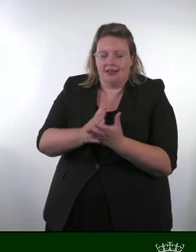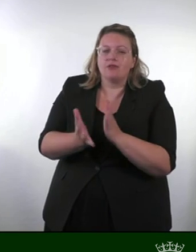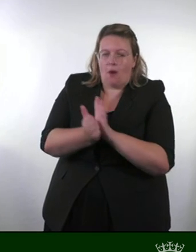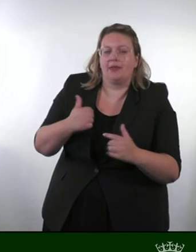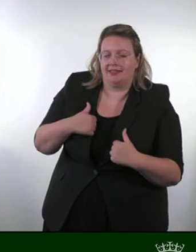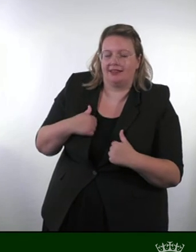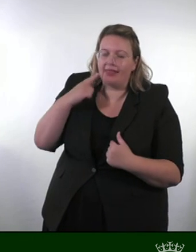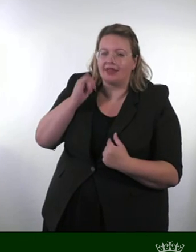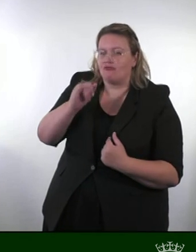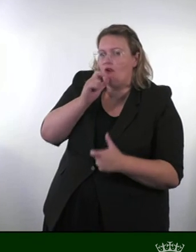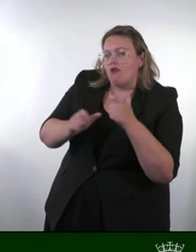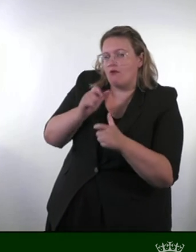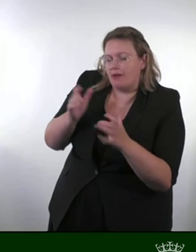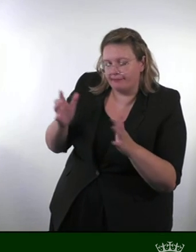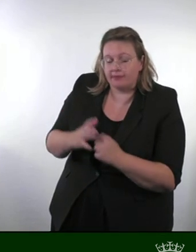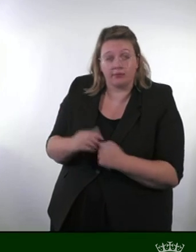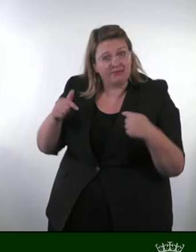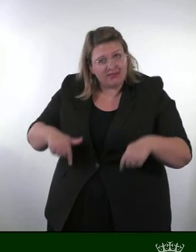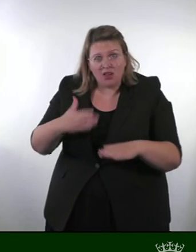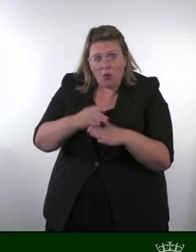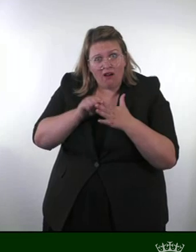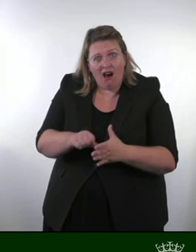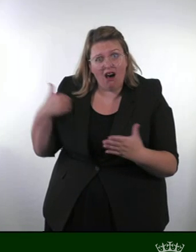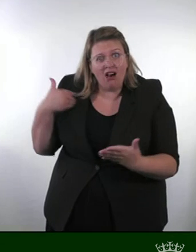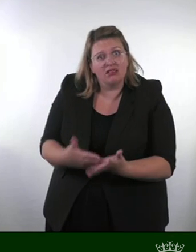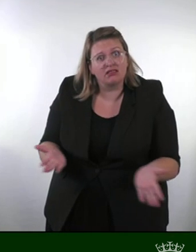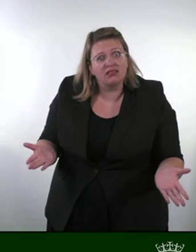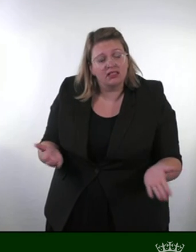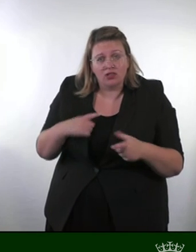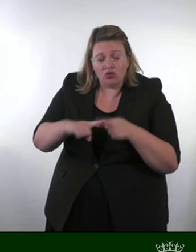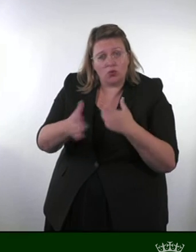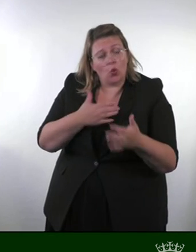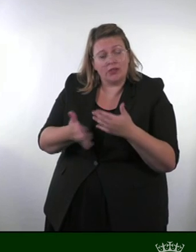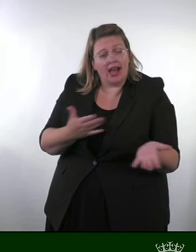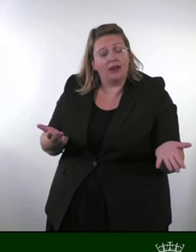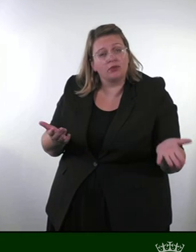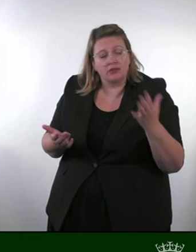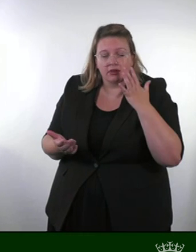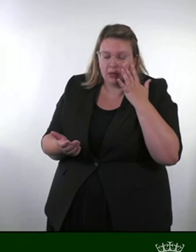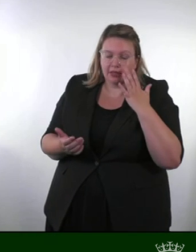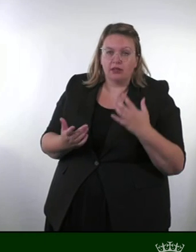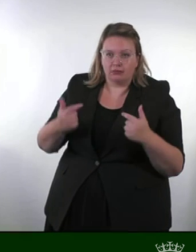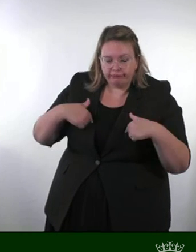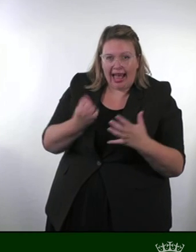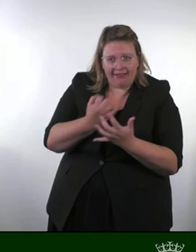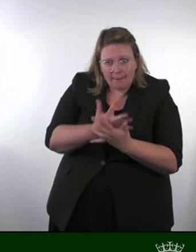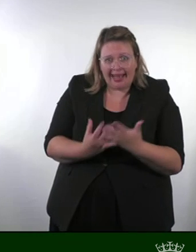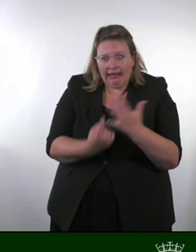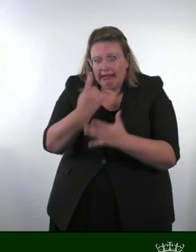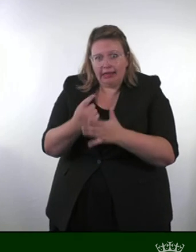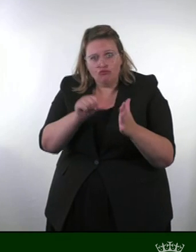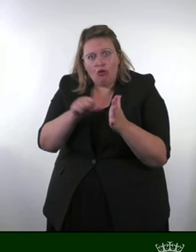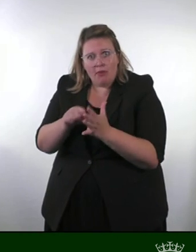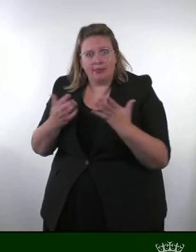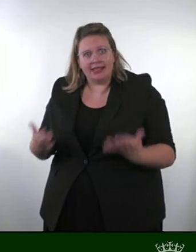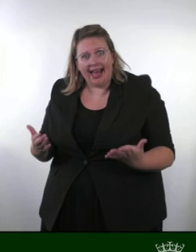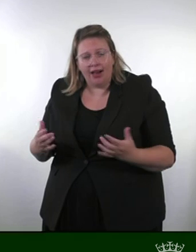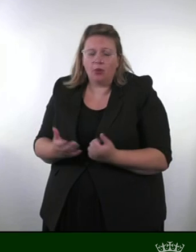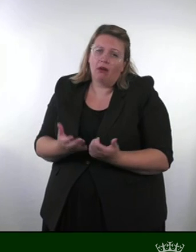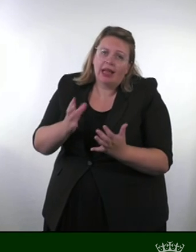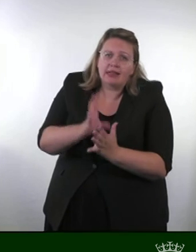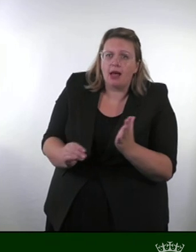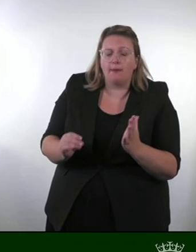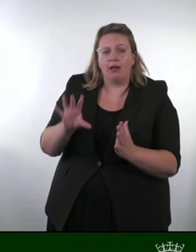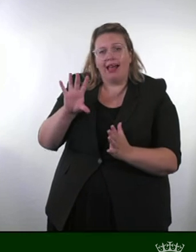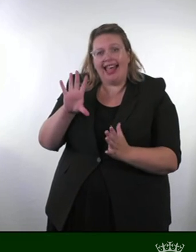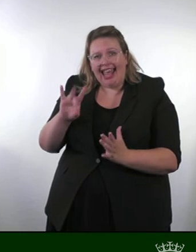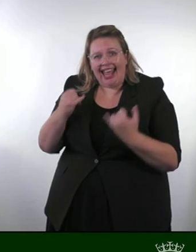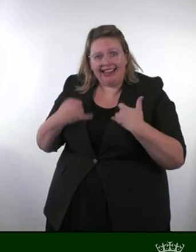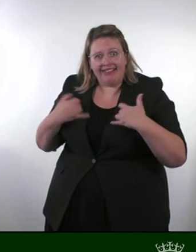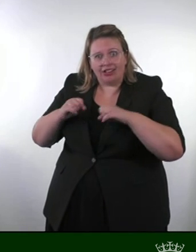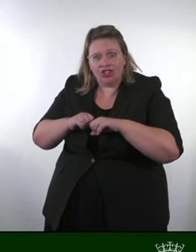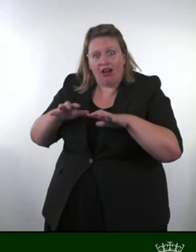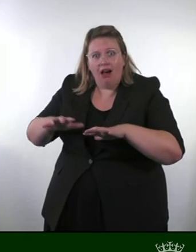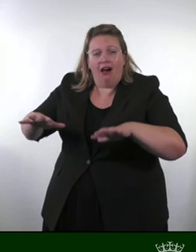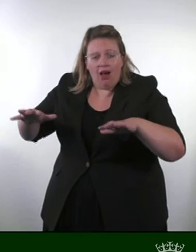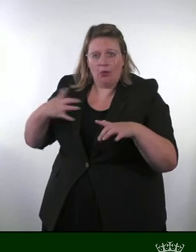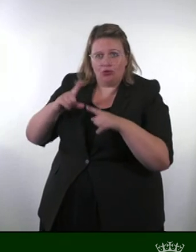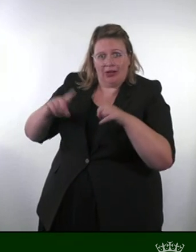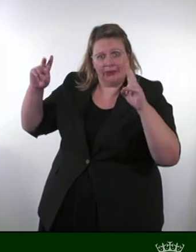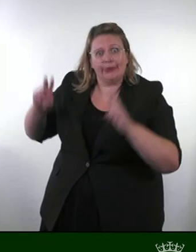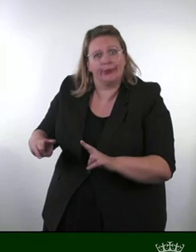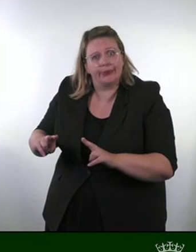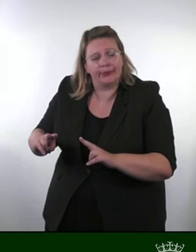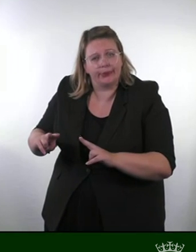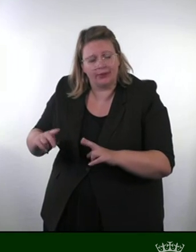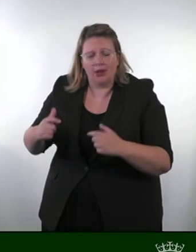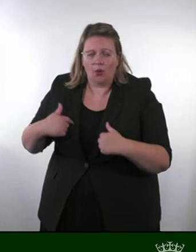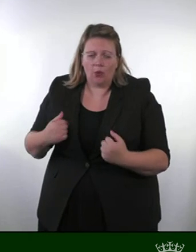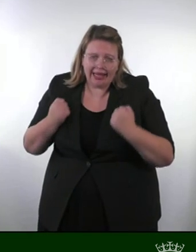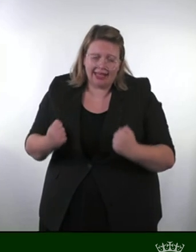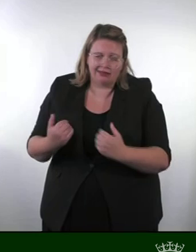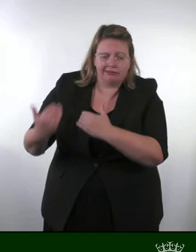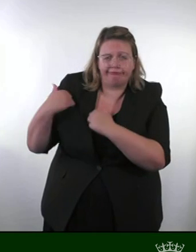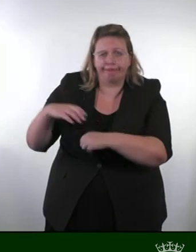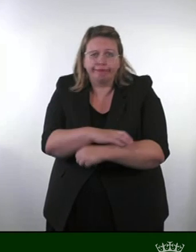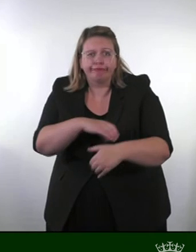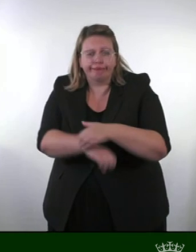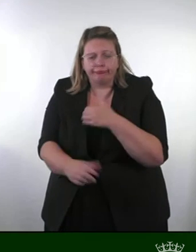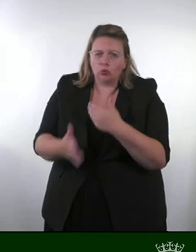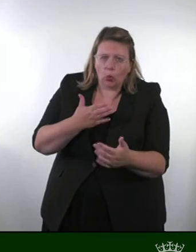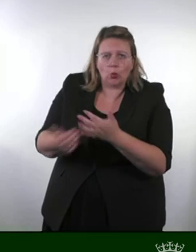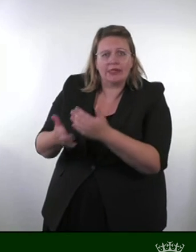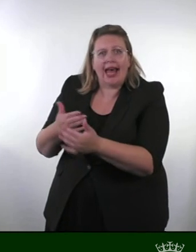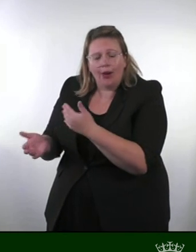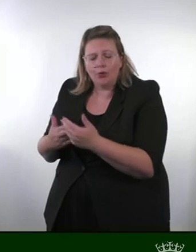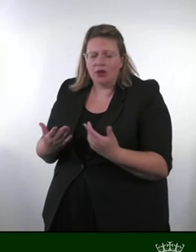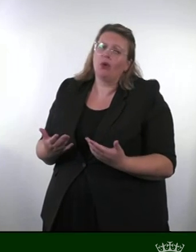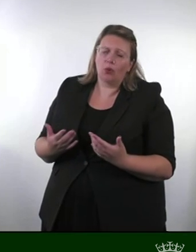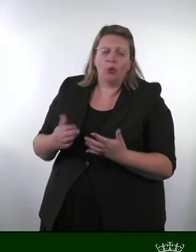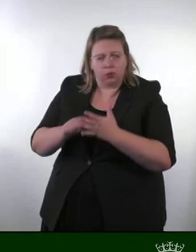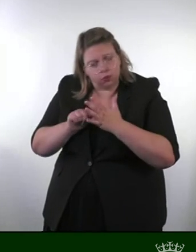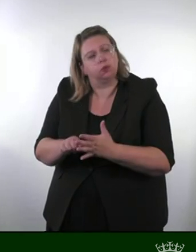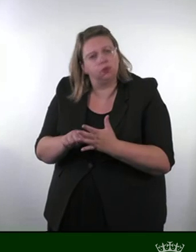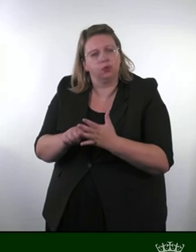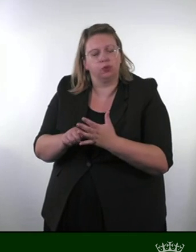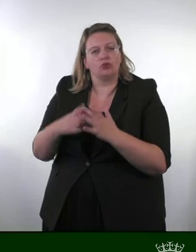I just say to him that we are working flat out to address all the issues confronting us today, including trying to get the infection rate down, and we are getting on with taking the tough decisions and making the tough calls that will take this country forward.